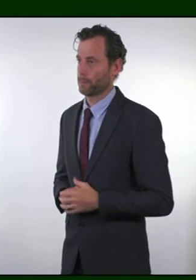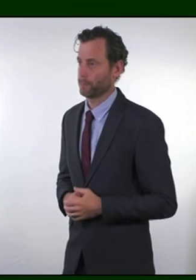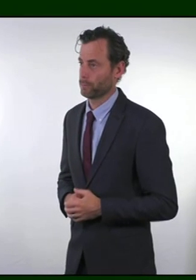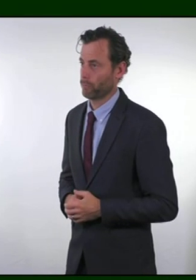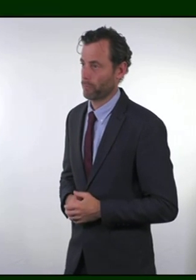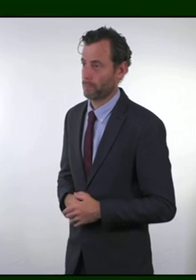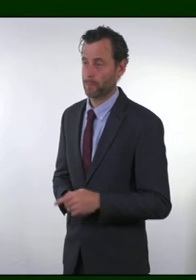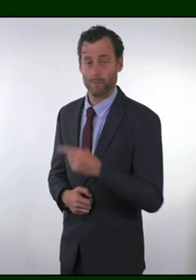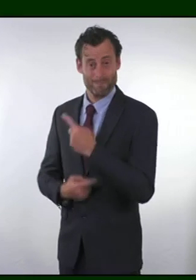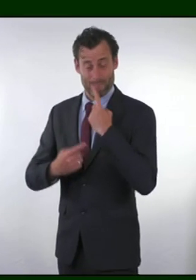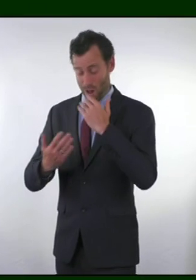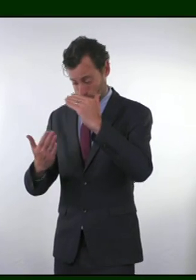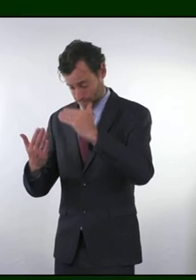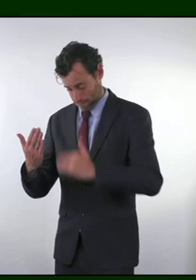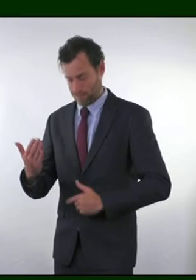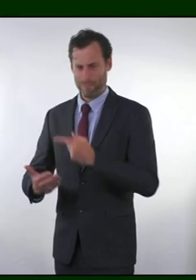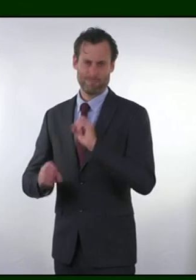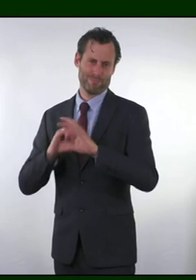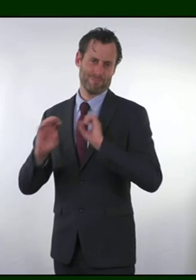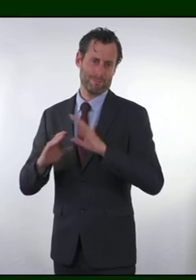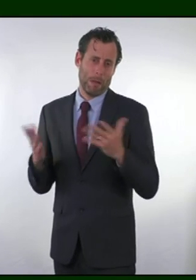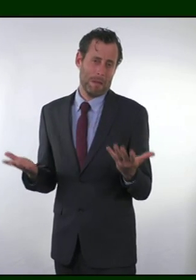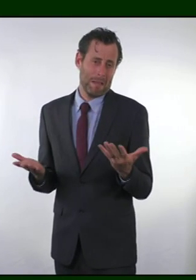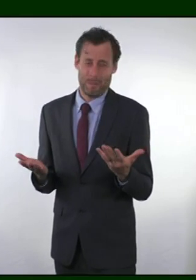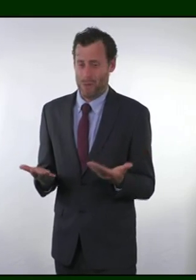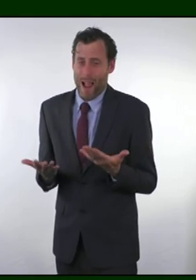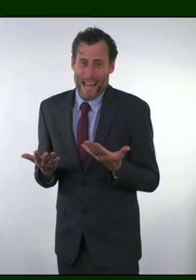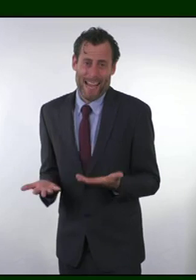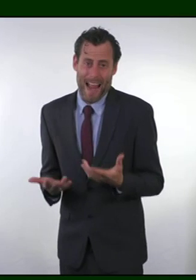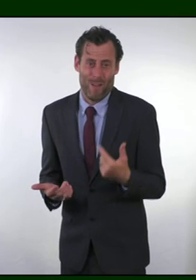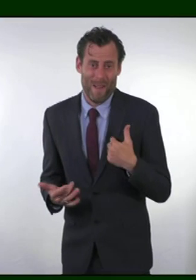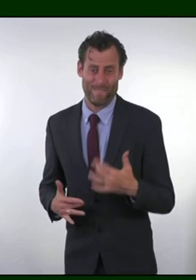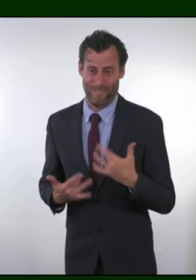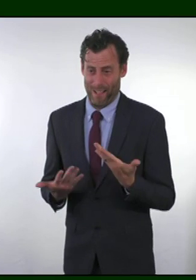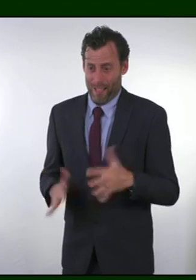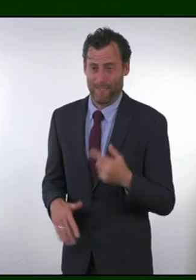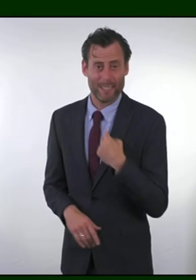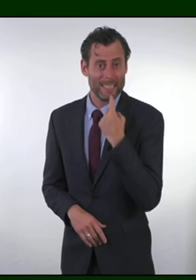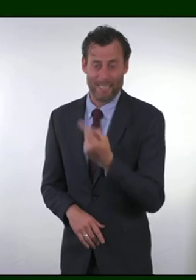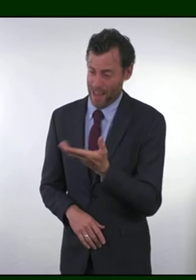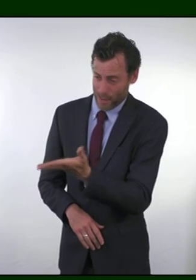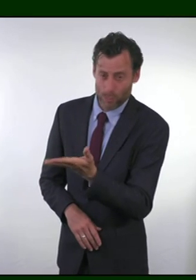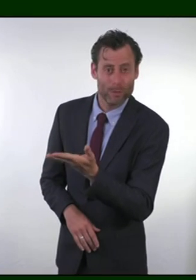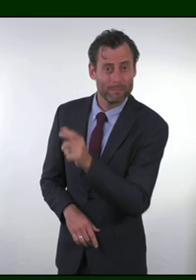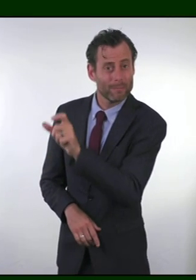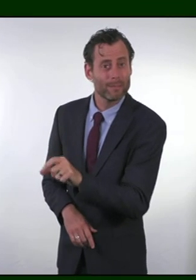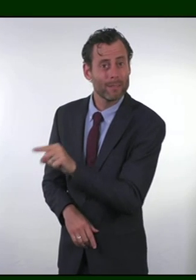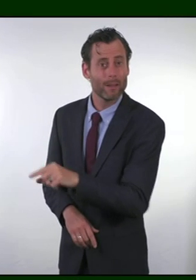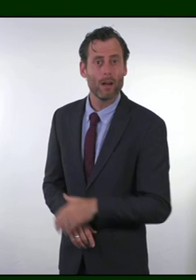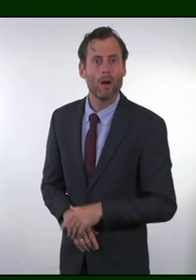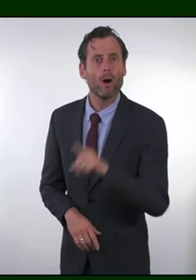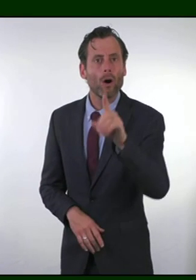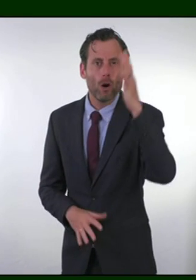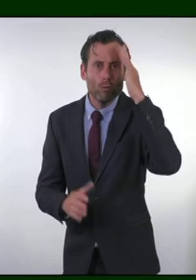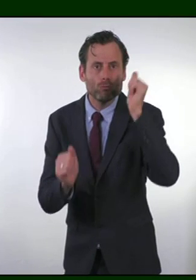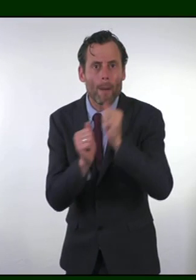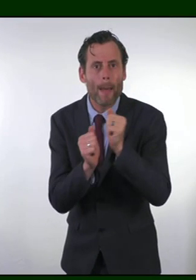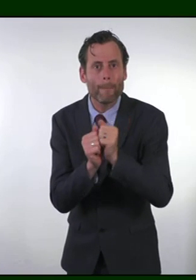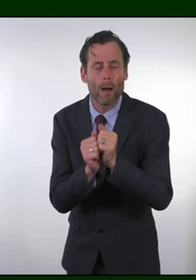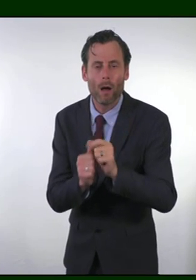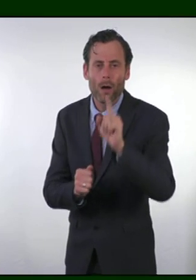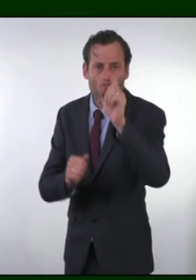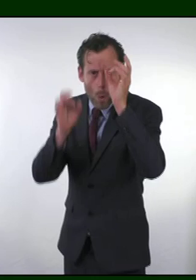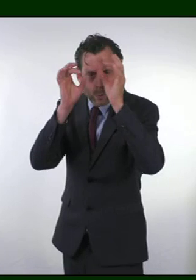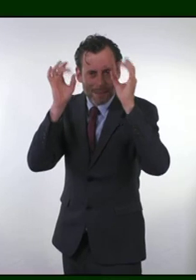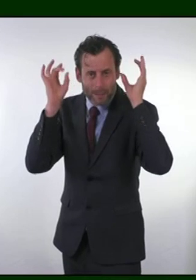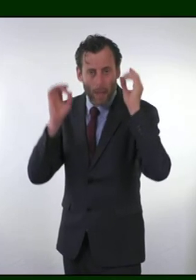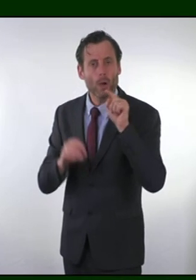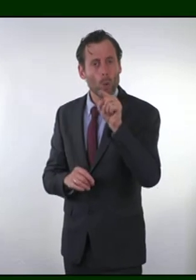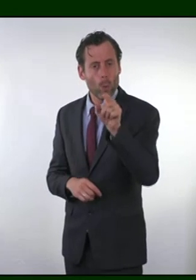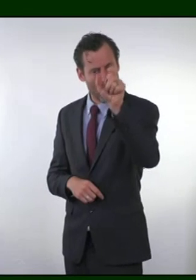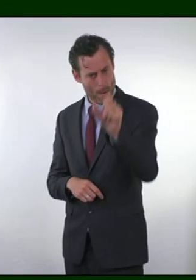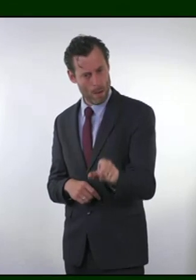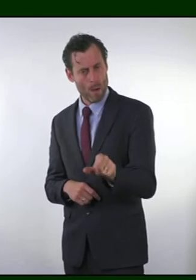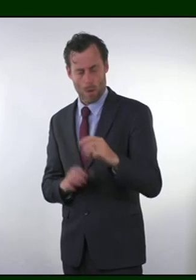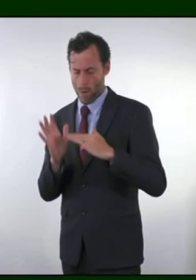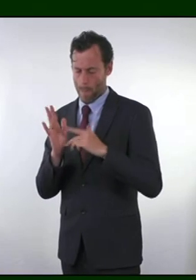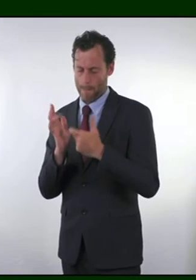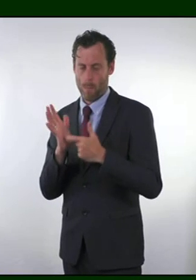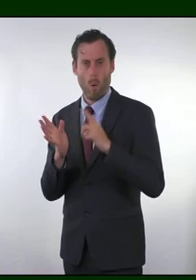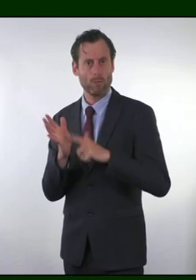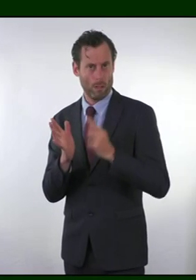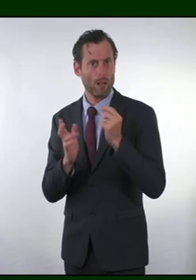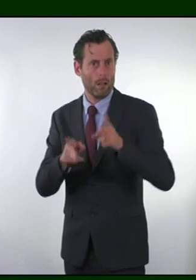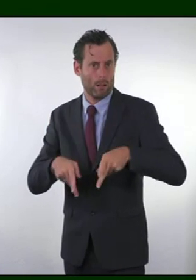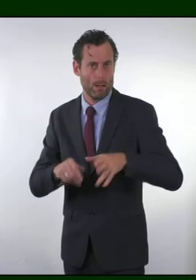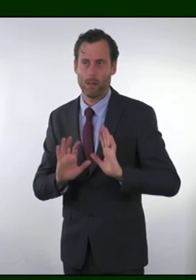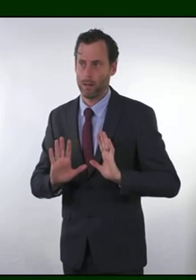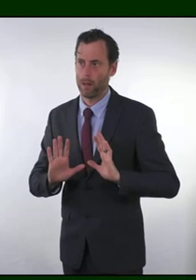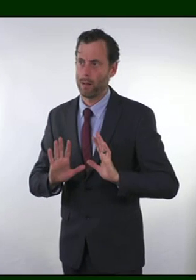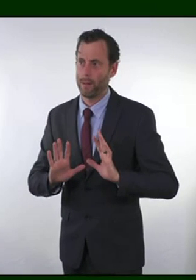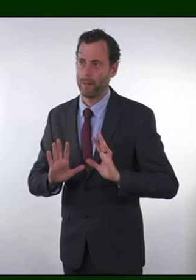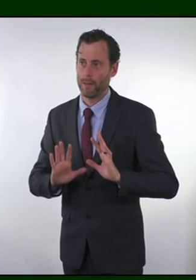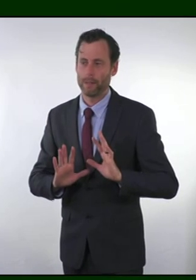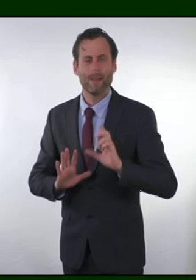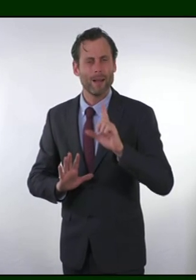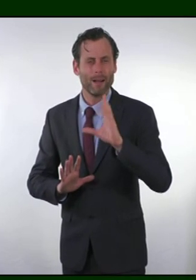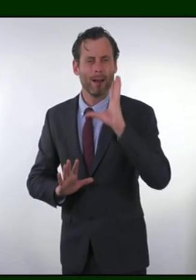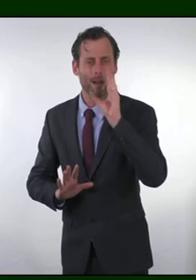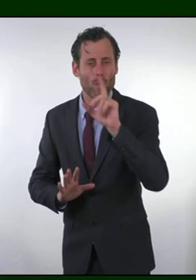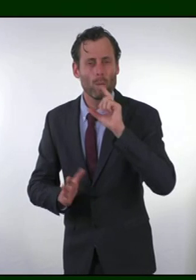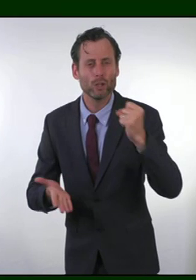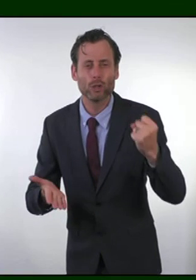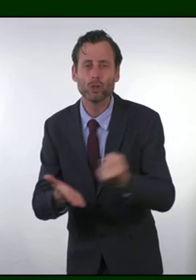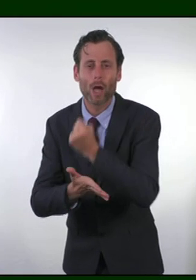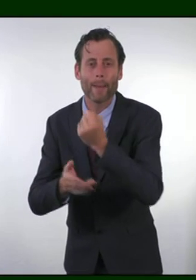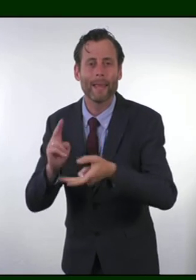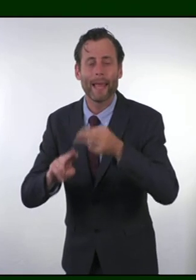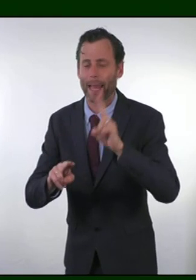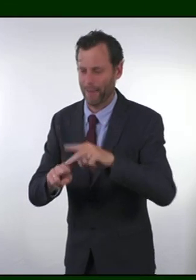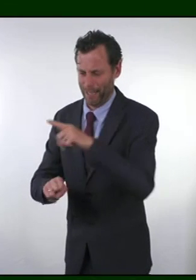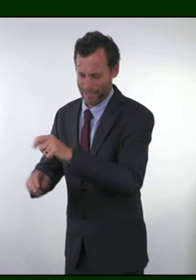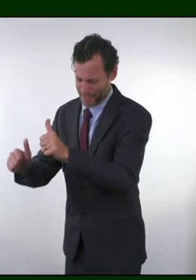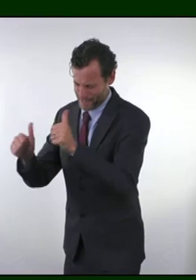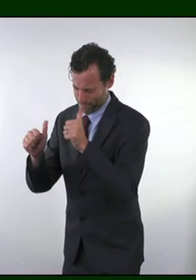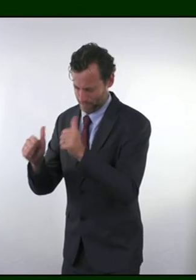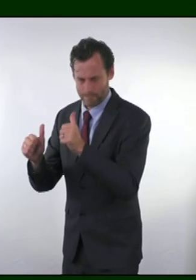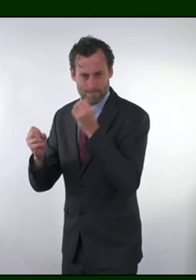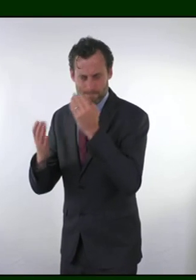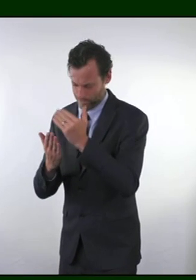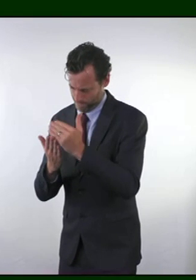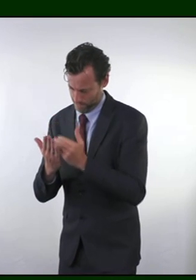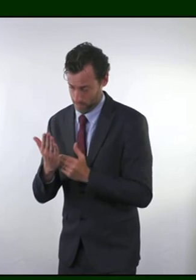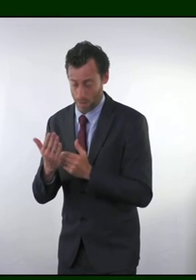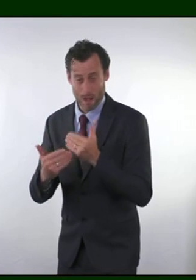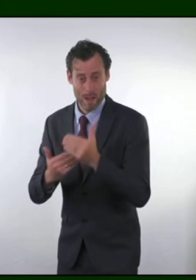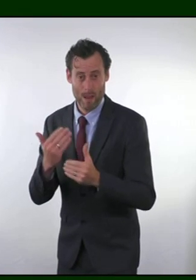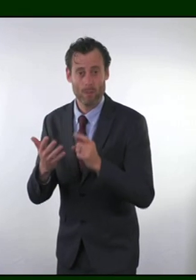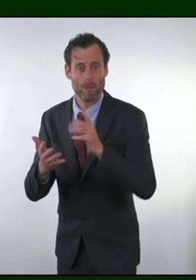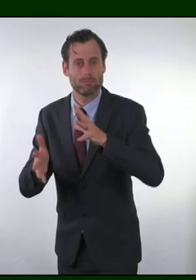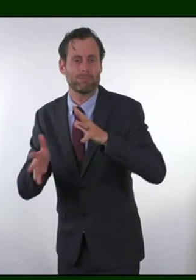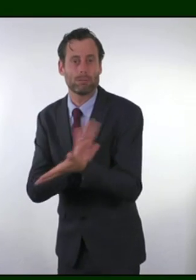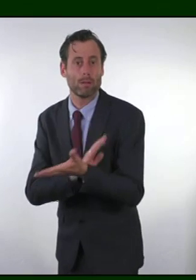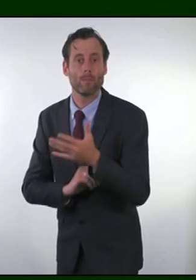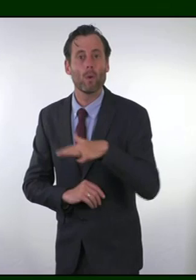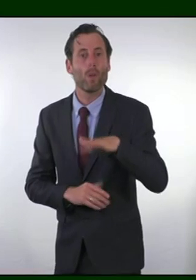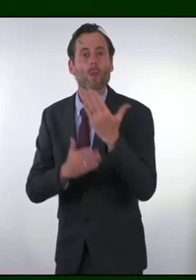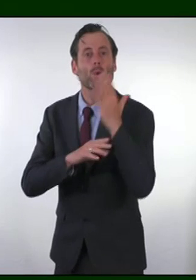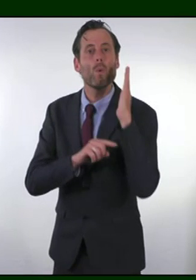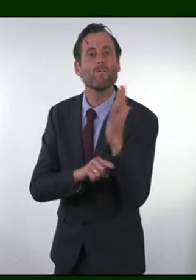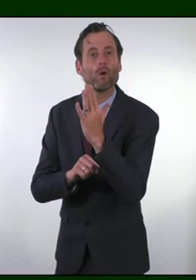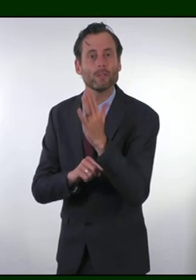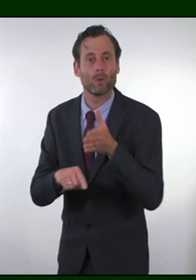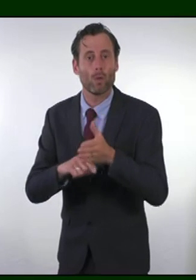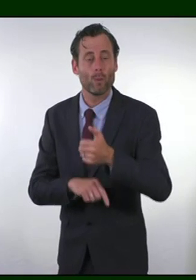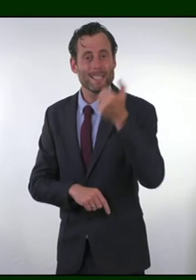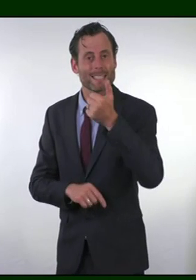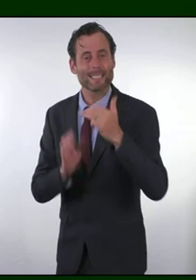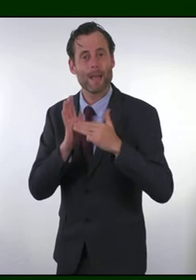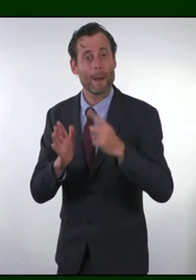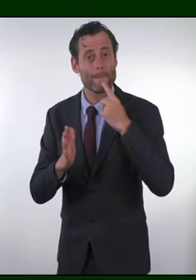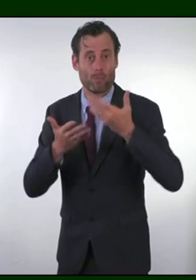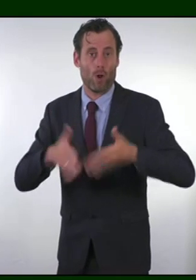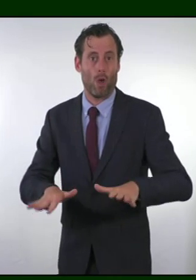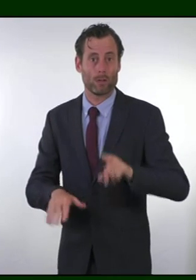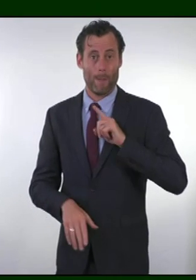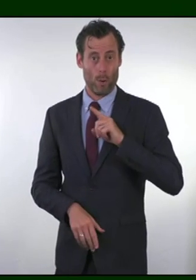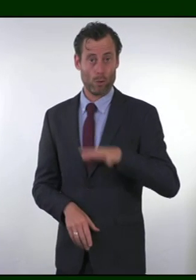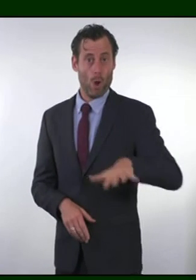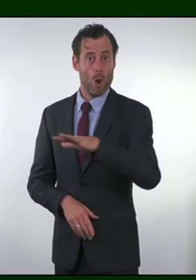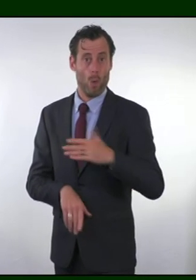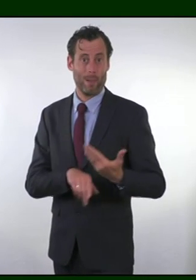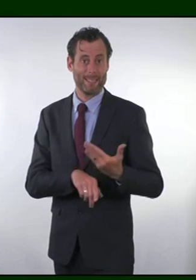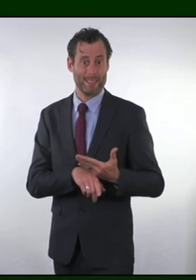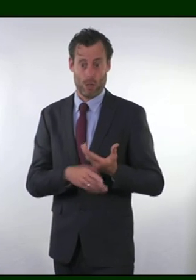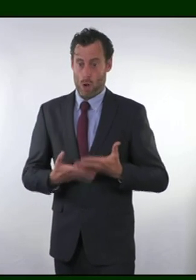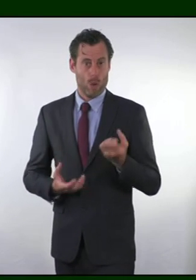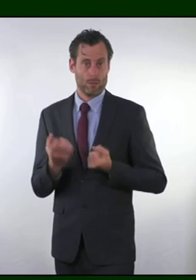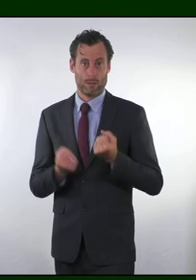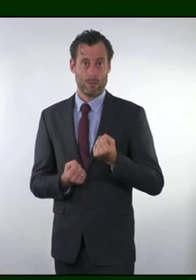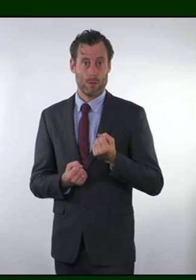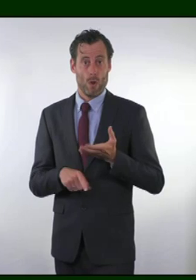After that package and that performance, the only reasonable thing I can say to my right honourable Friend is, “Remember, O Caesar, you are mortal.” However, it would be a great shame if the effectiveness of his measures were to be undermined in the New Forest, with the loss of at least £16 million to local traders, by the